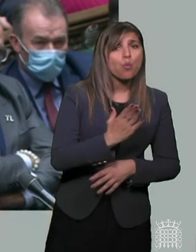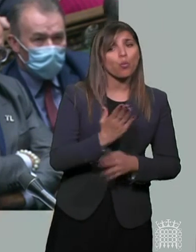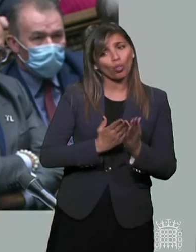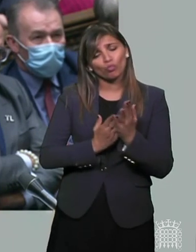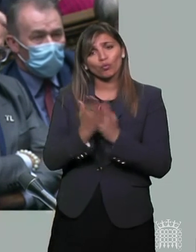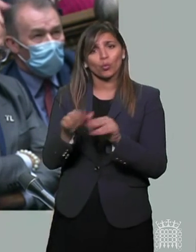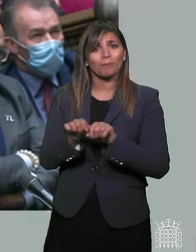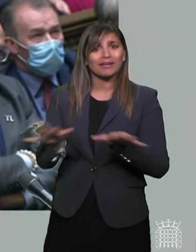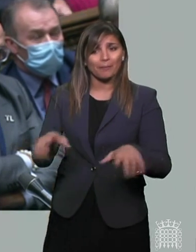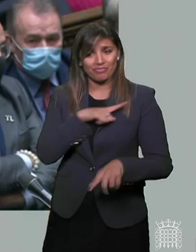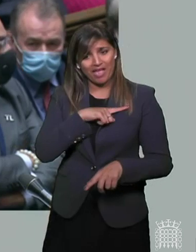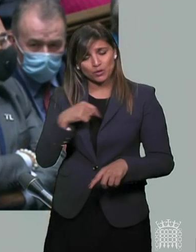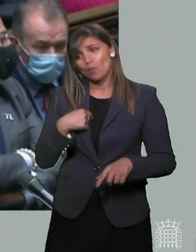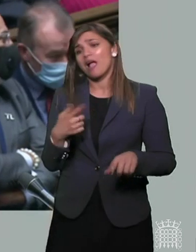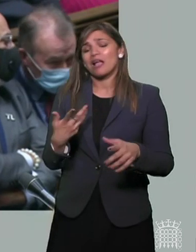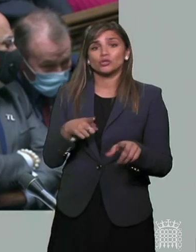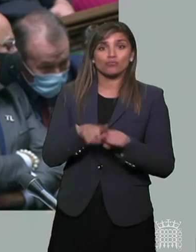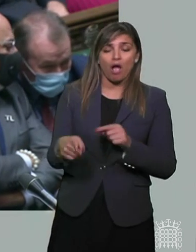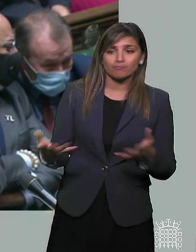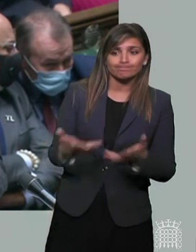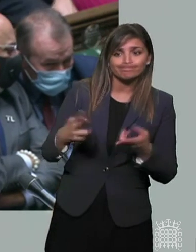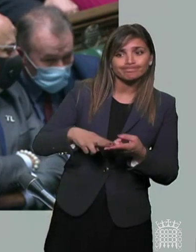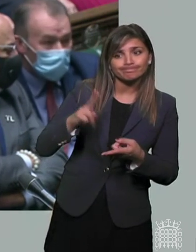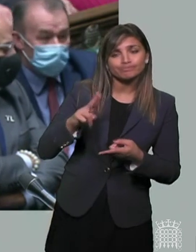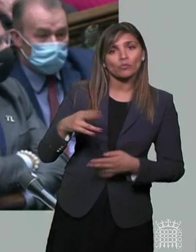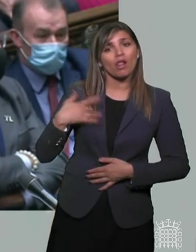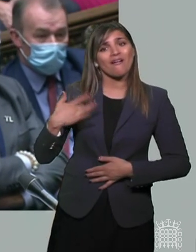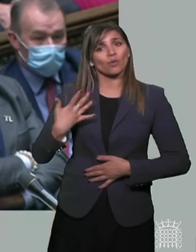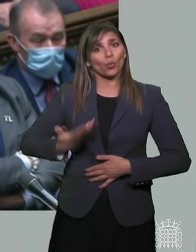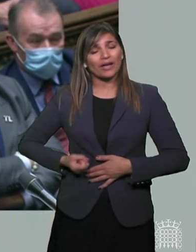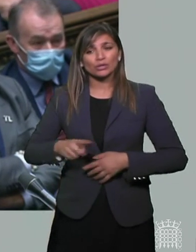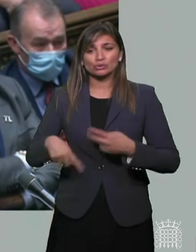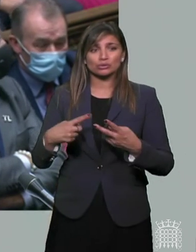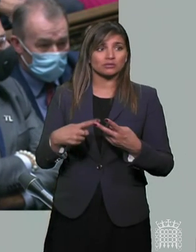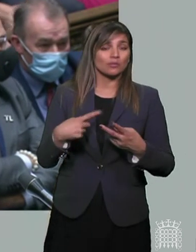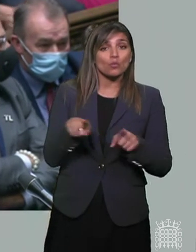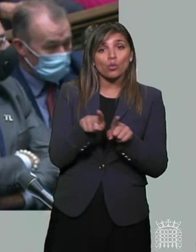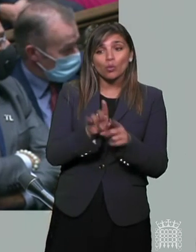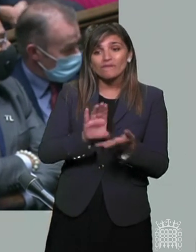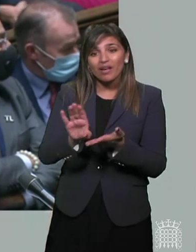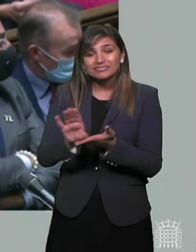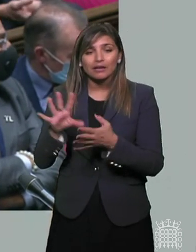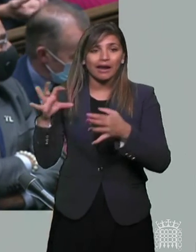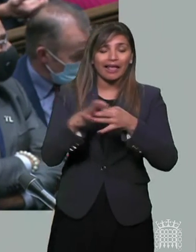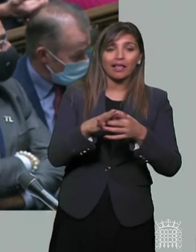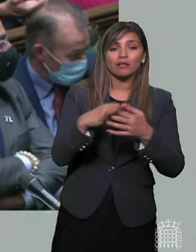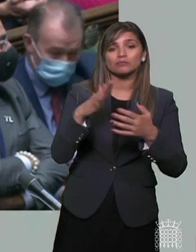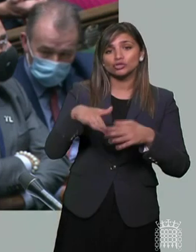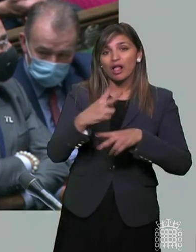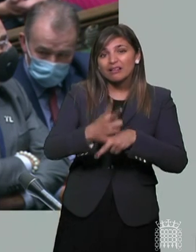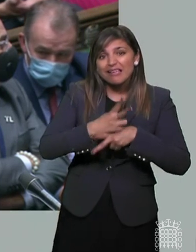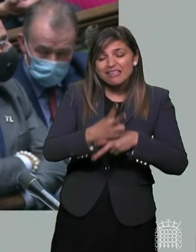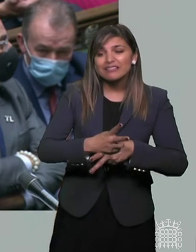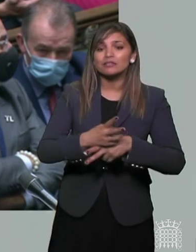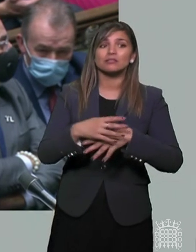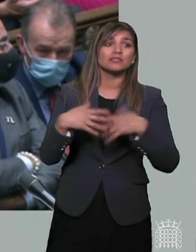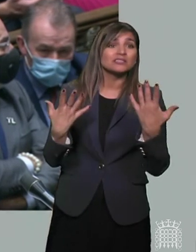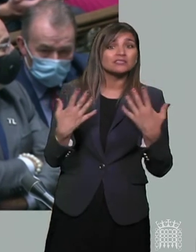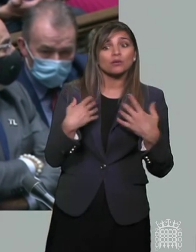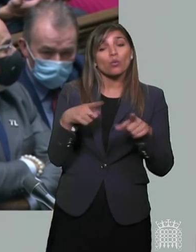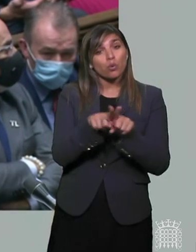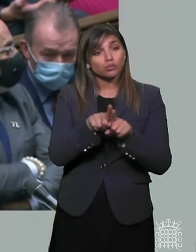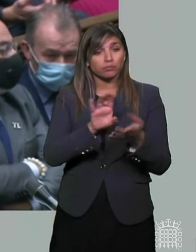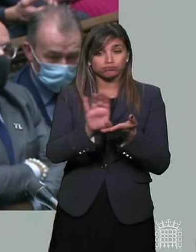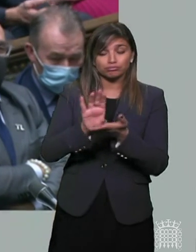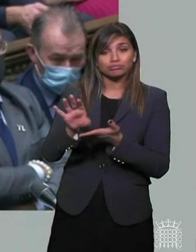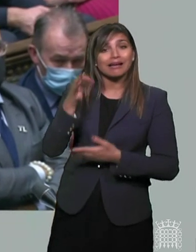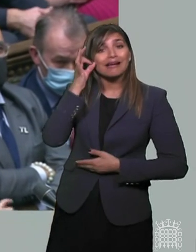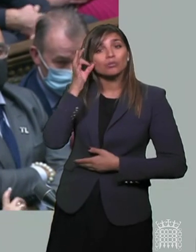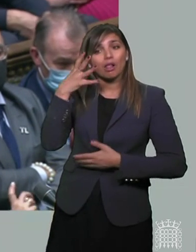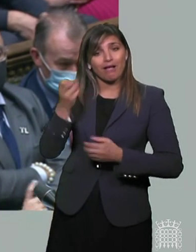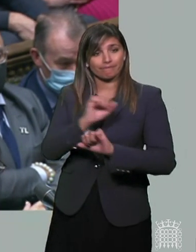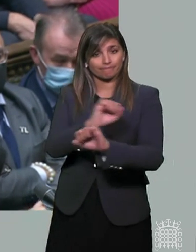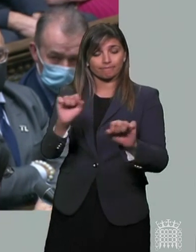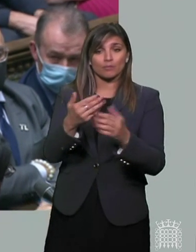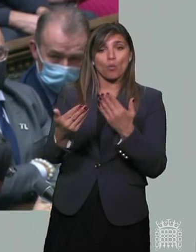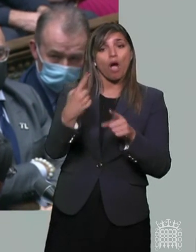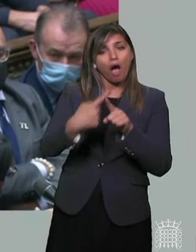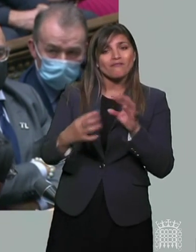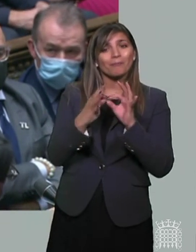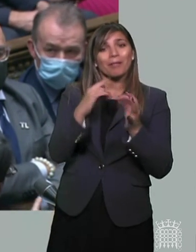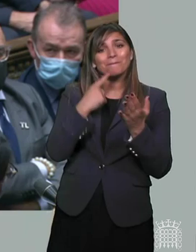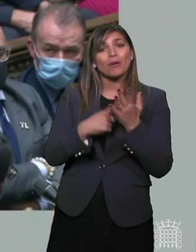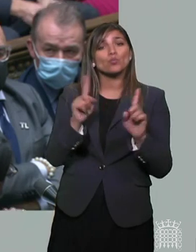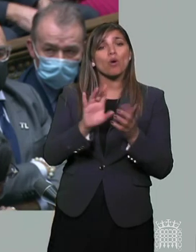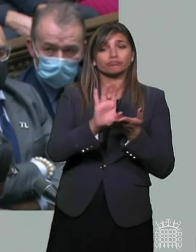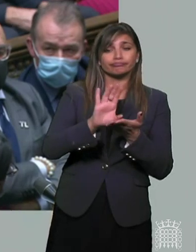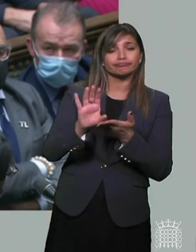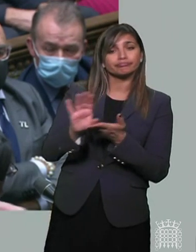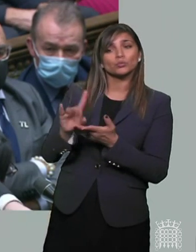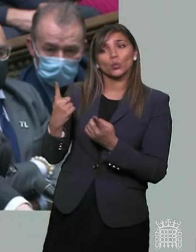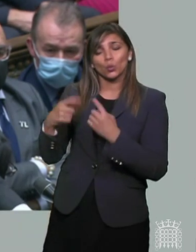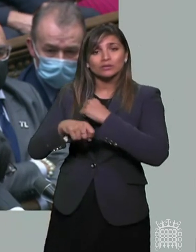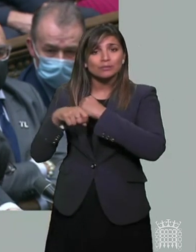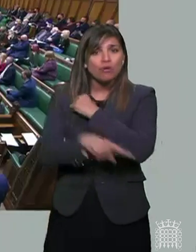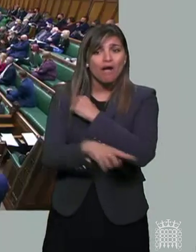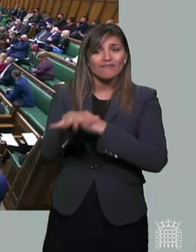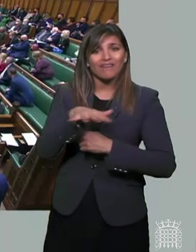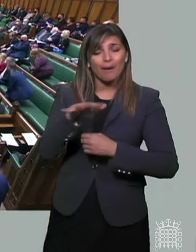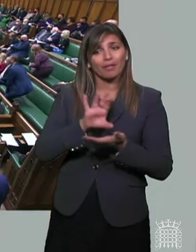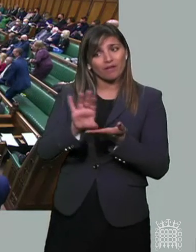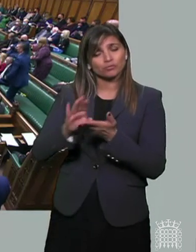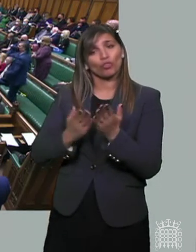That is why we have done things like lifting the living wage in the way we have and increasing the funds available for childcare, but also making sure that councils have an extra hardship fund of half a billion pounds to help families of the kind that he describes through this winter.